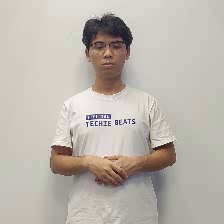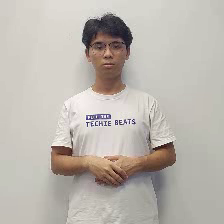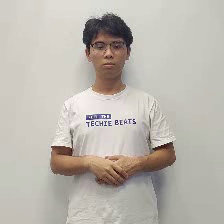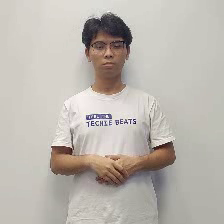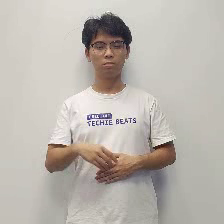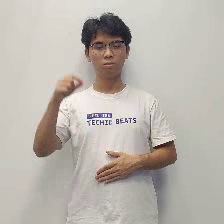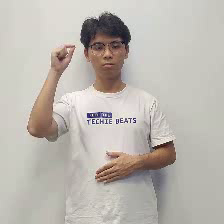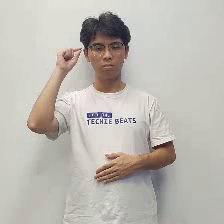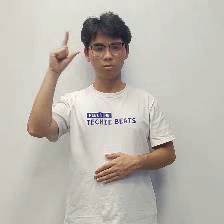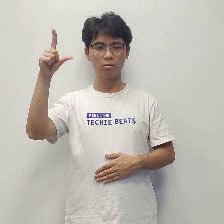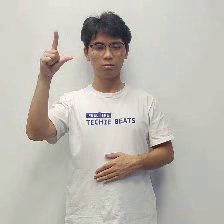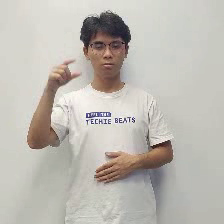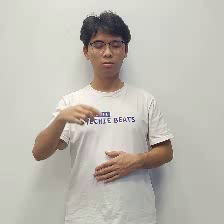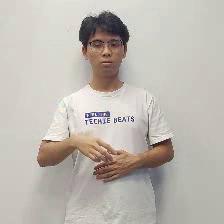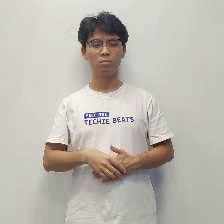Thức dậy